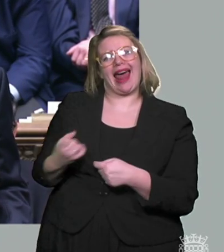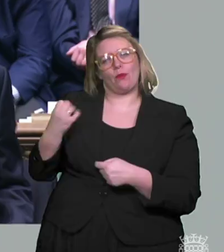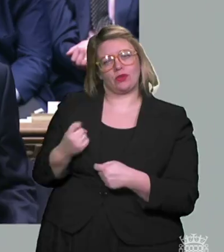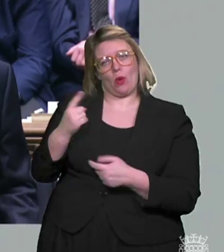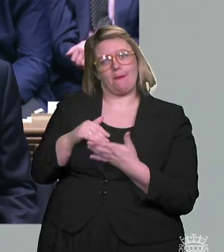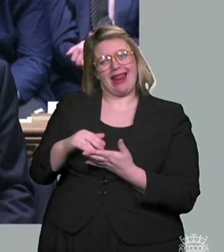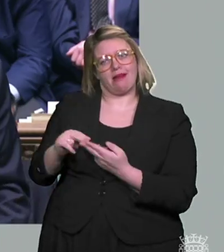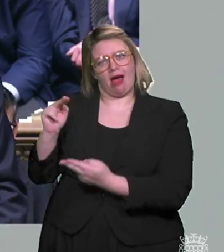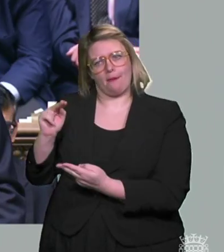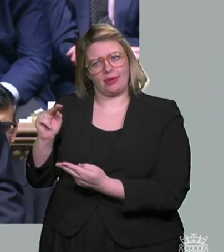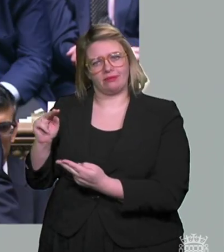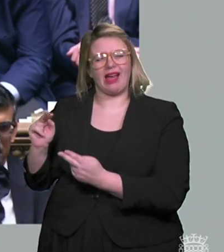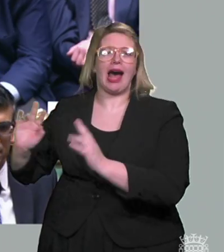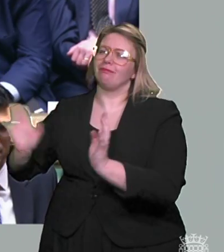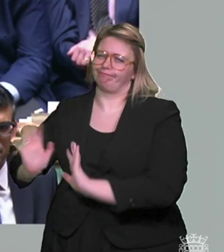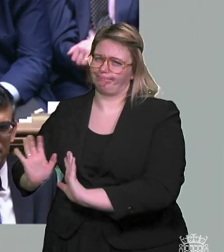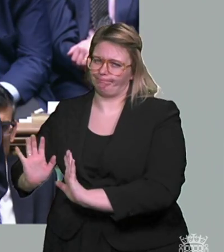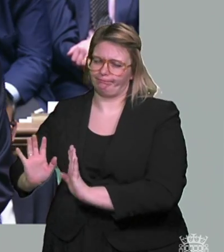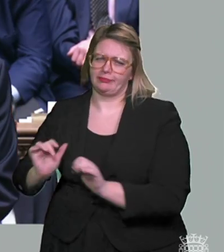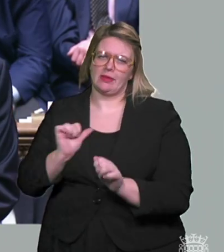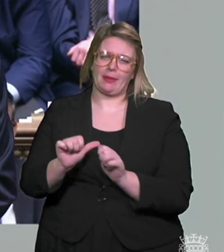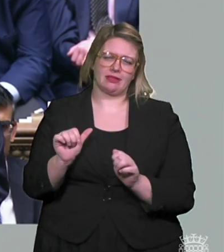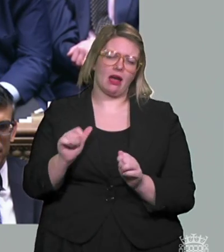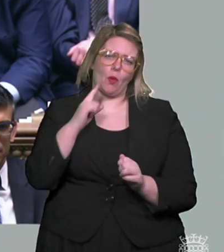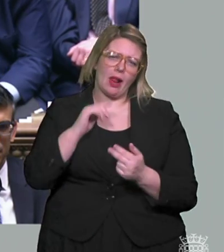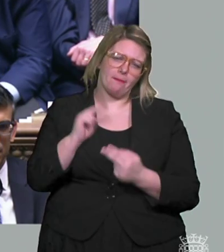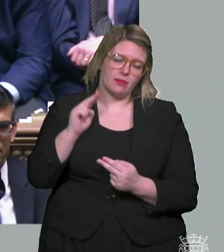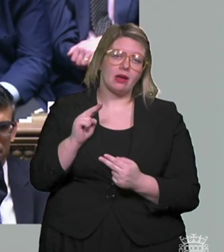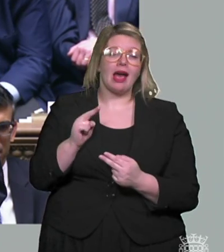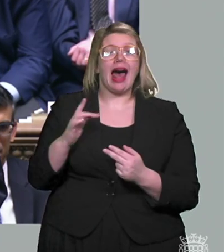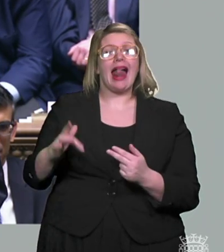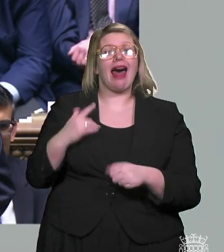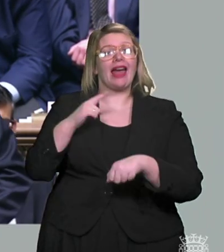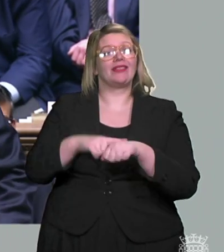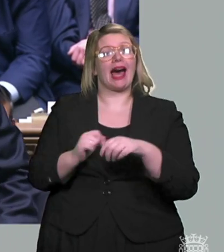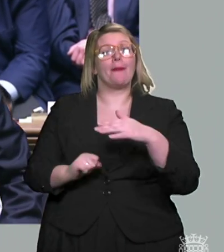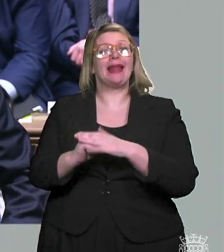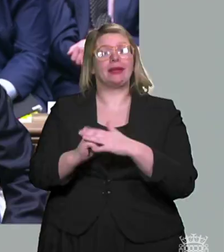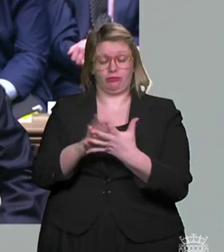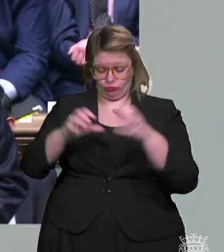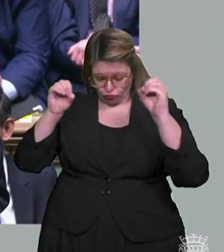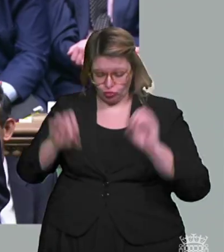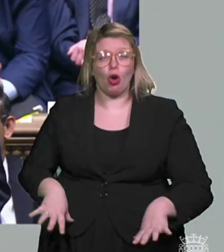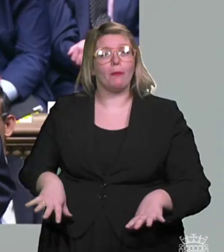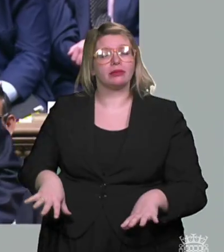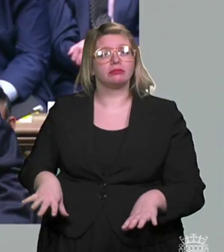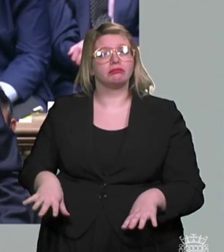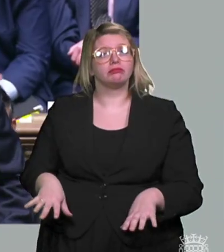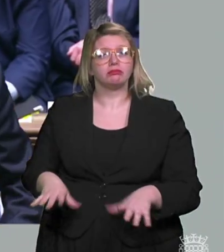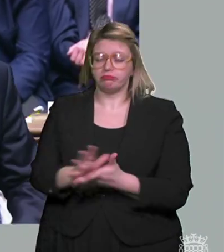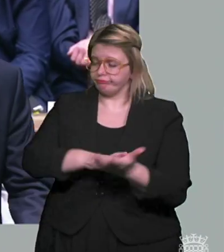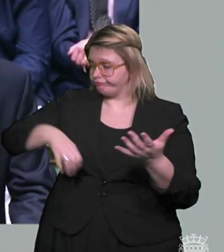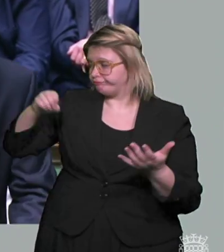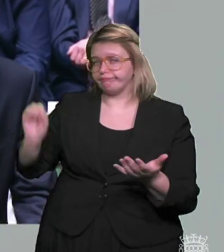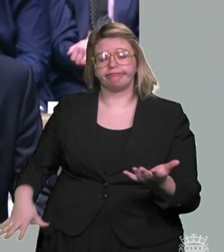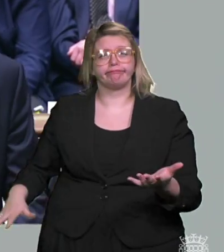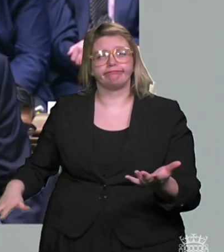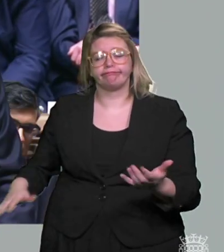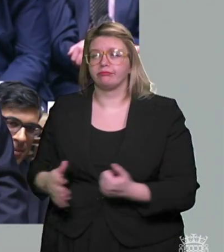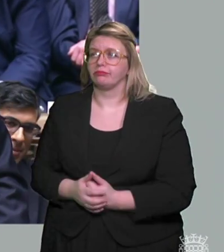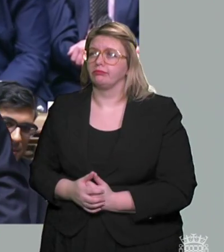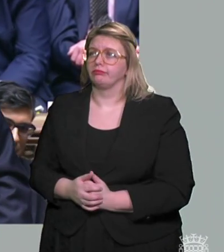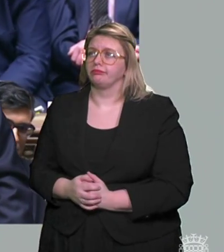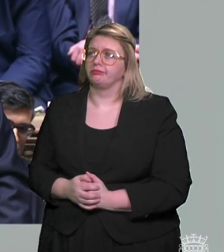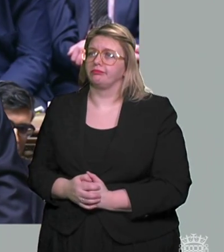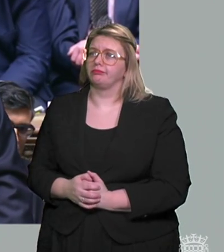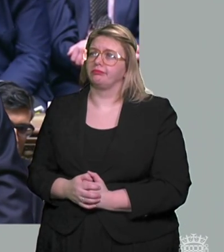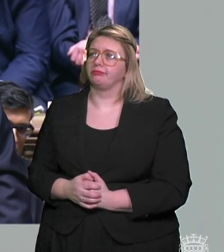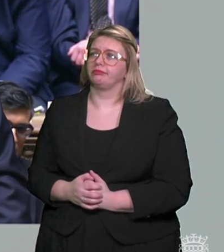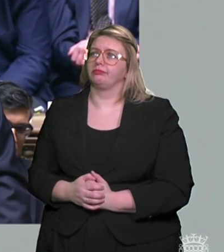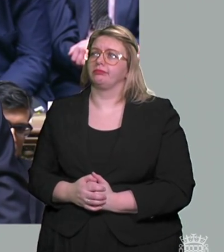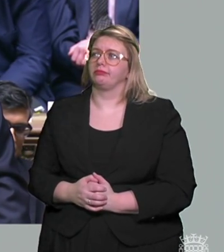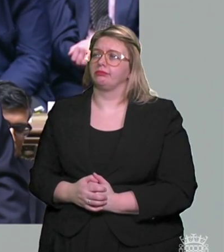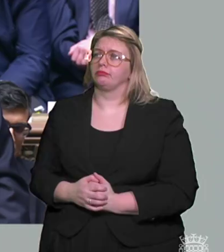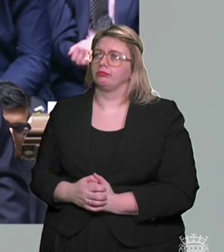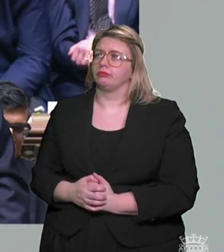But I have decided not to do that. Instead I will go further and abolish the lifetime allowance altogether.